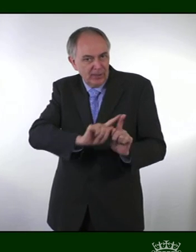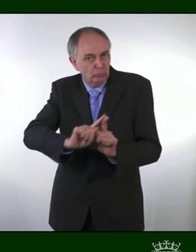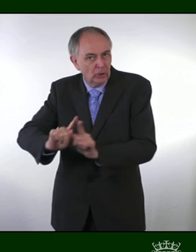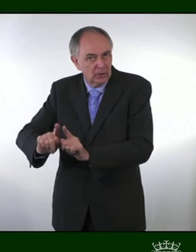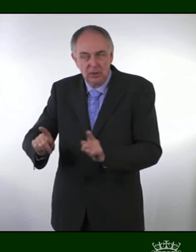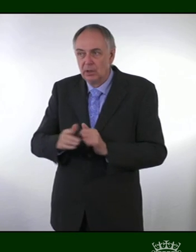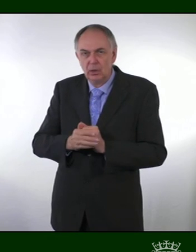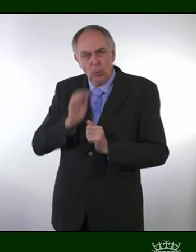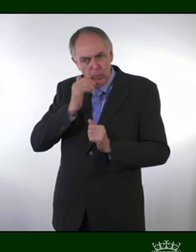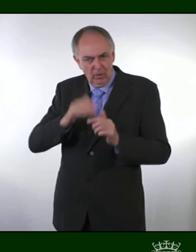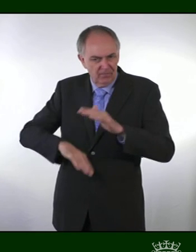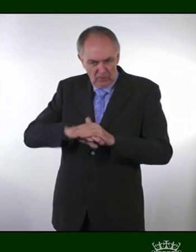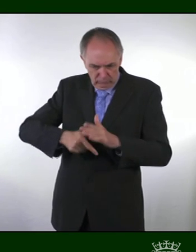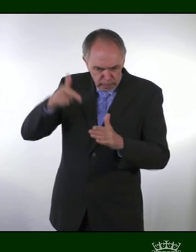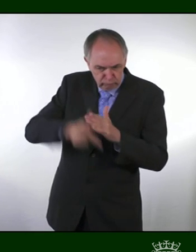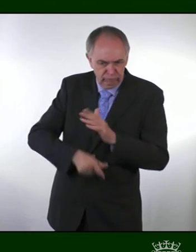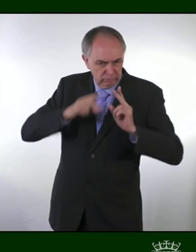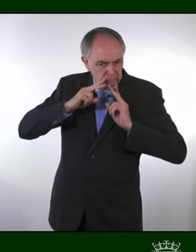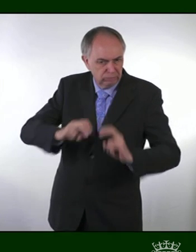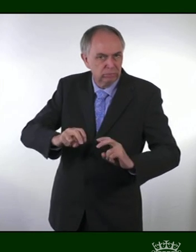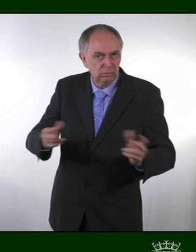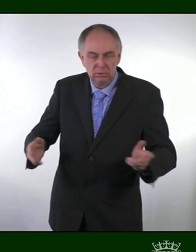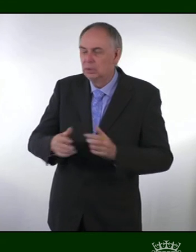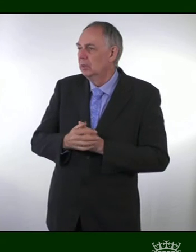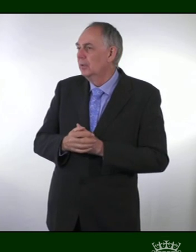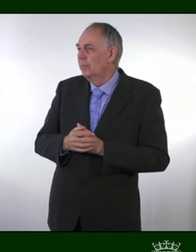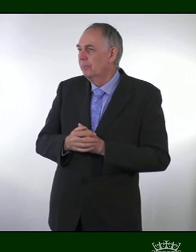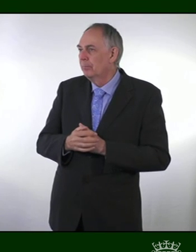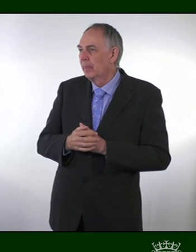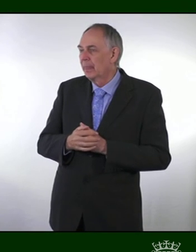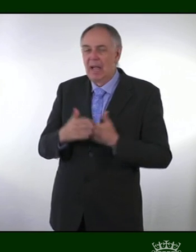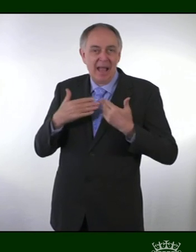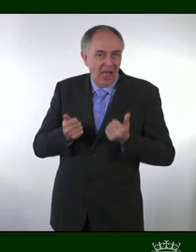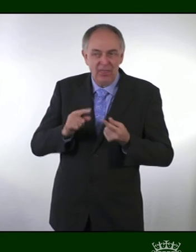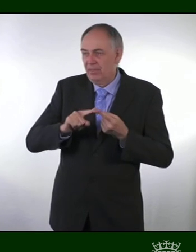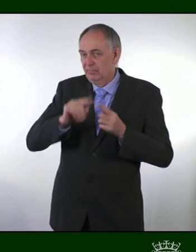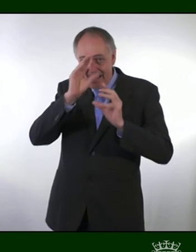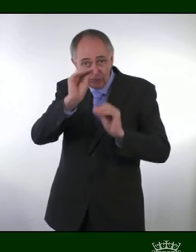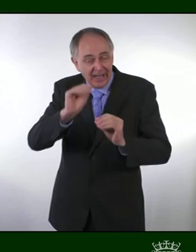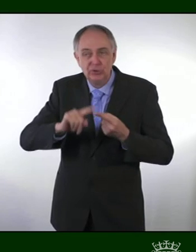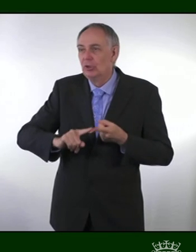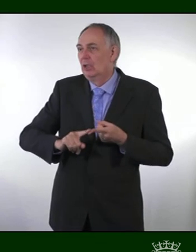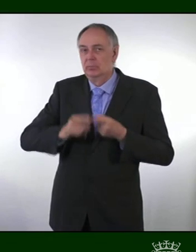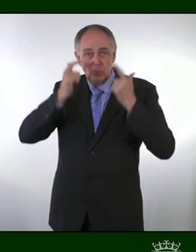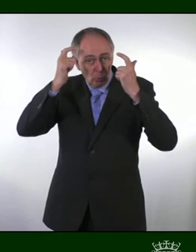It will be a very thorough piece of work, looking at discrimination in health, in education and in the criminal justice system.